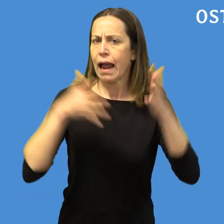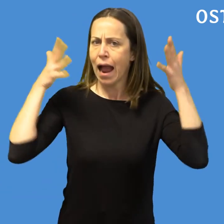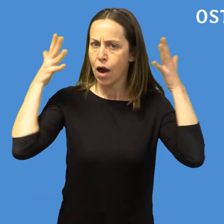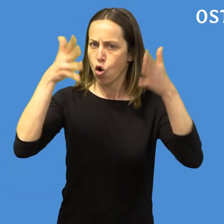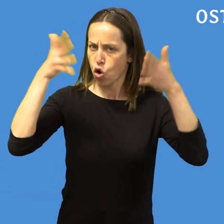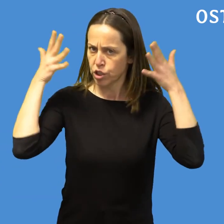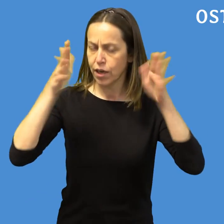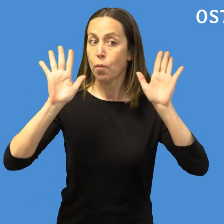aconsejar